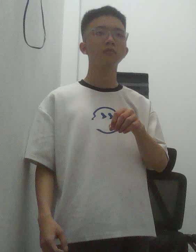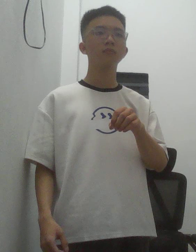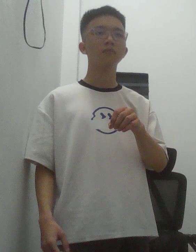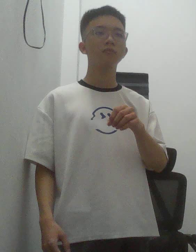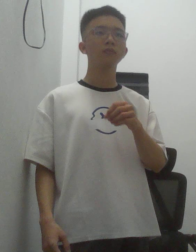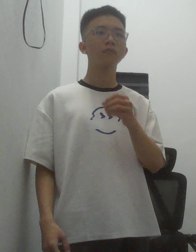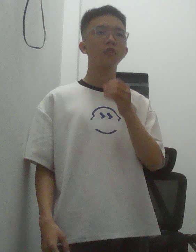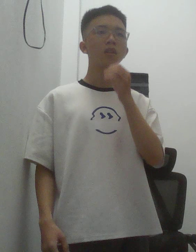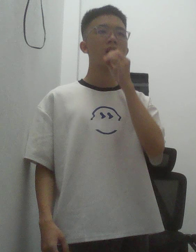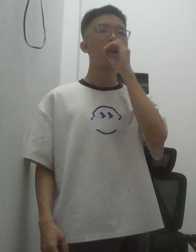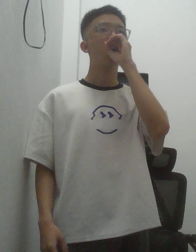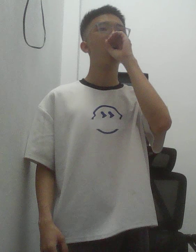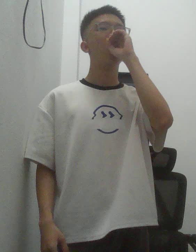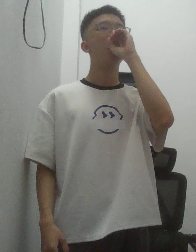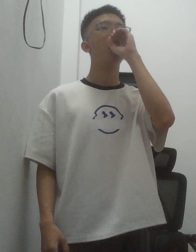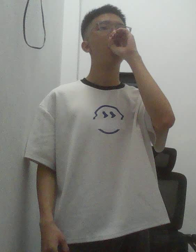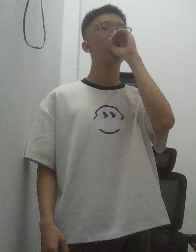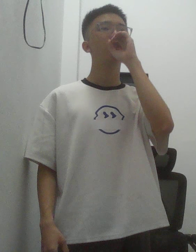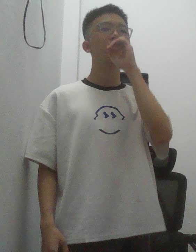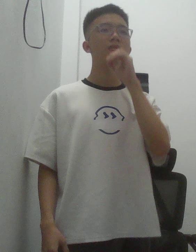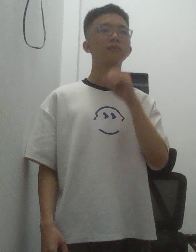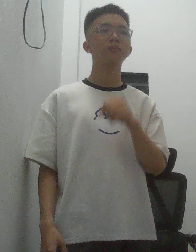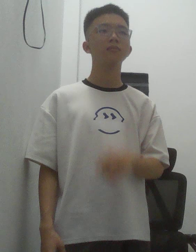uong